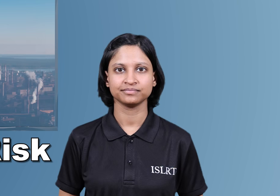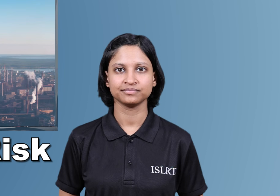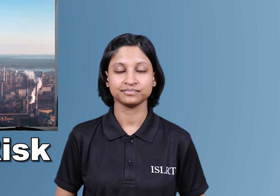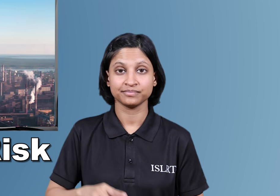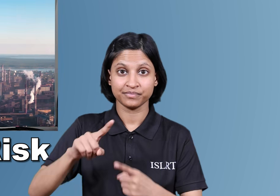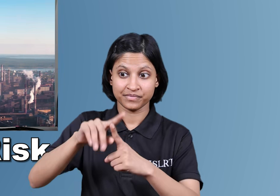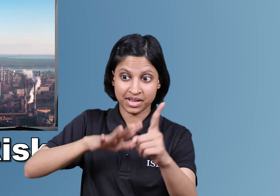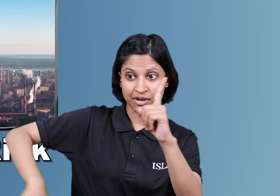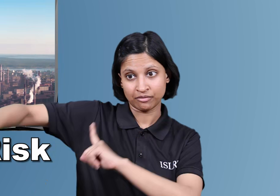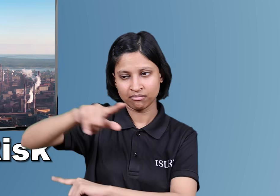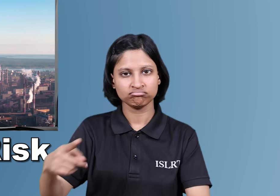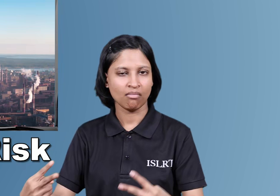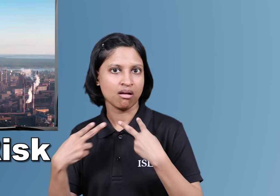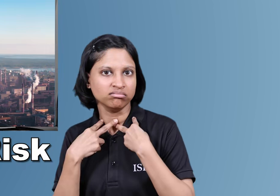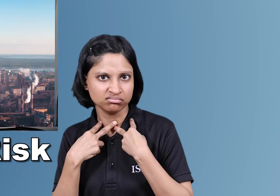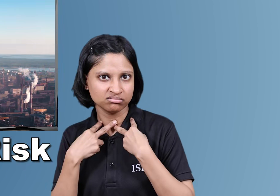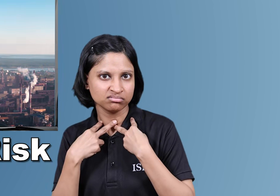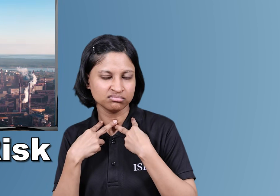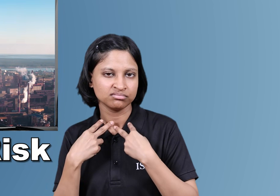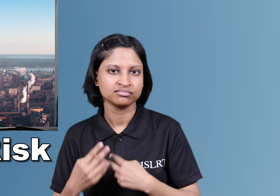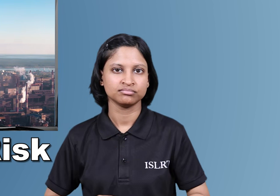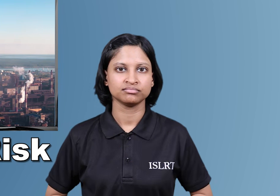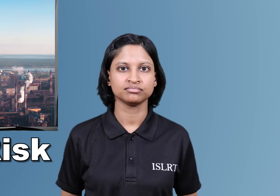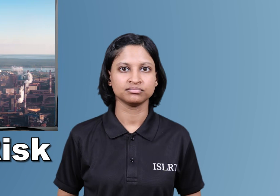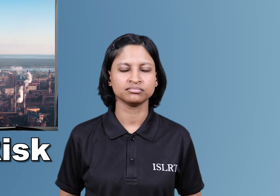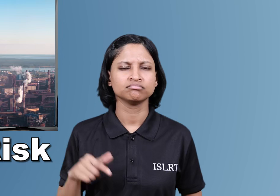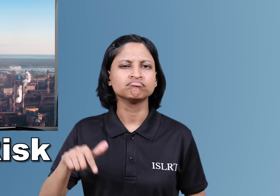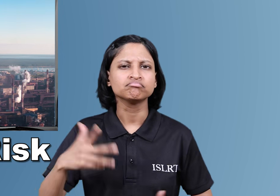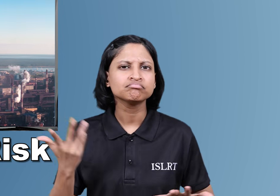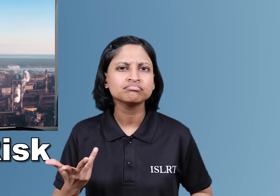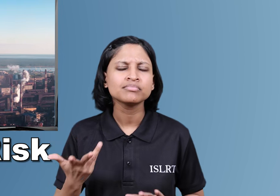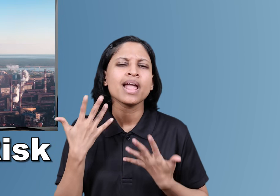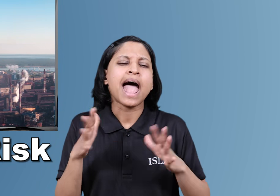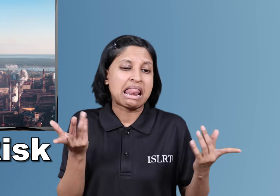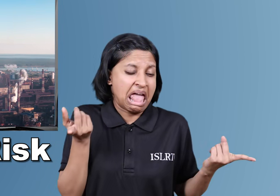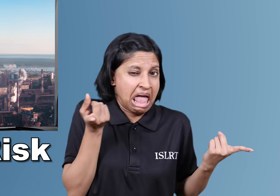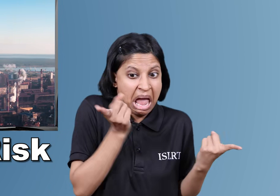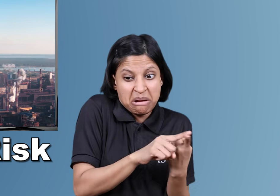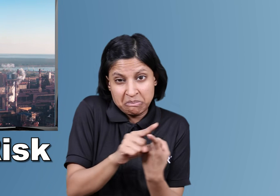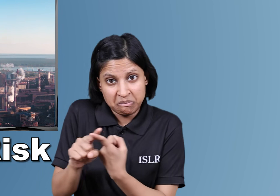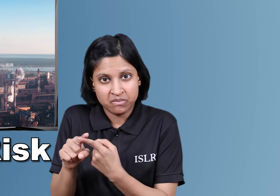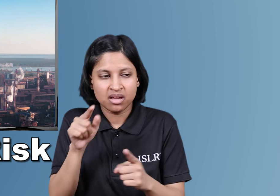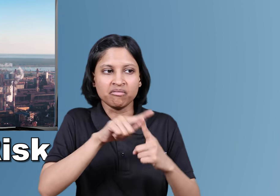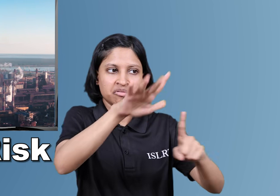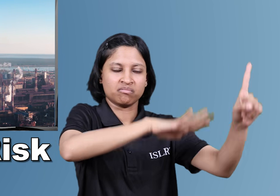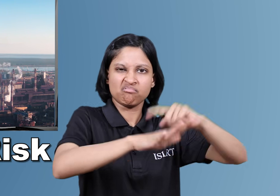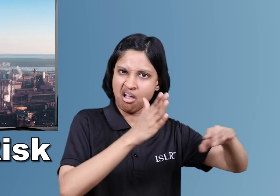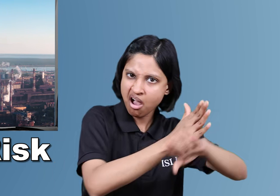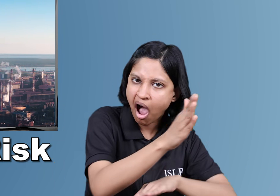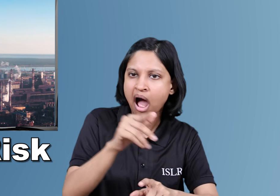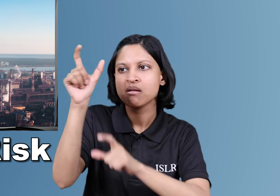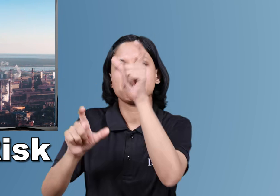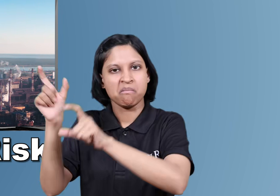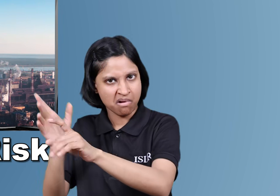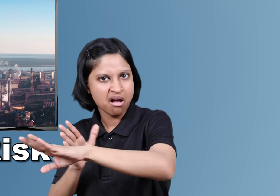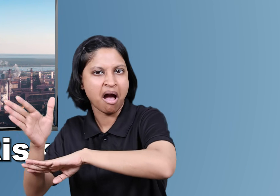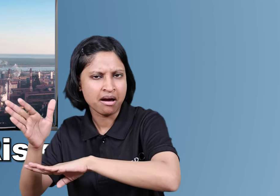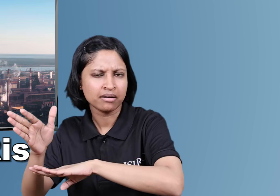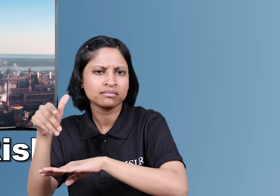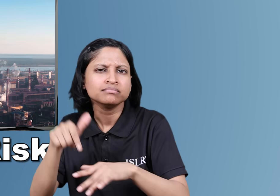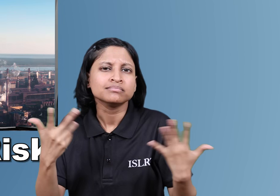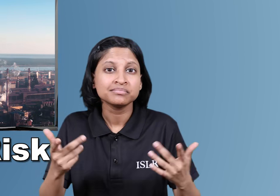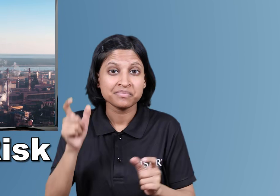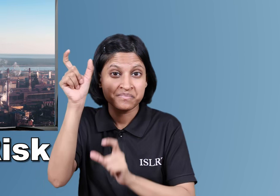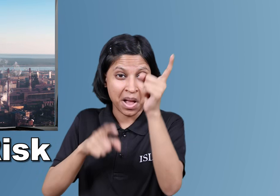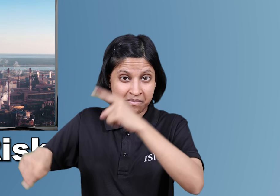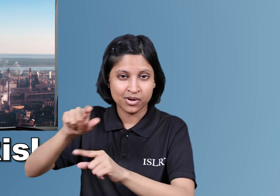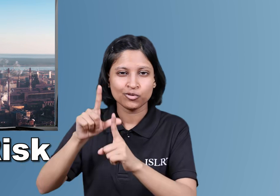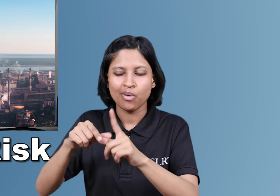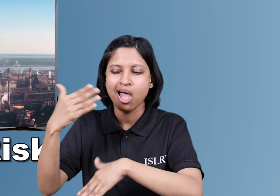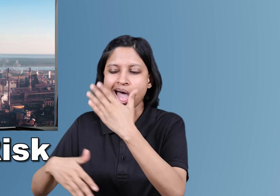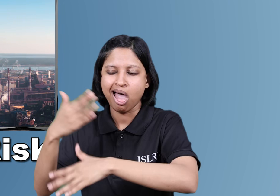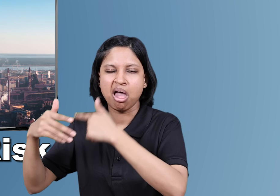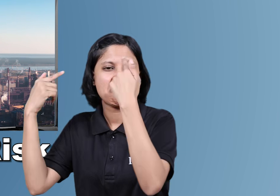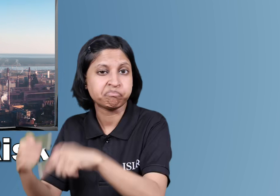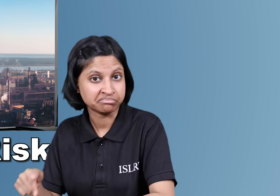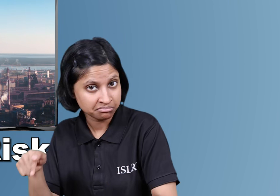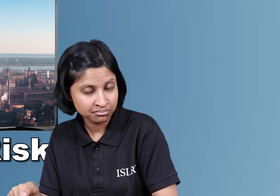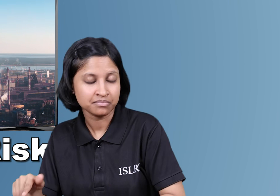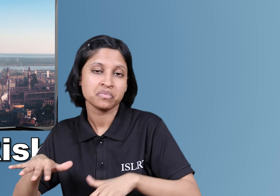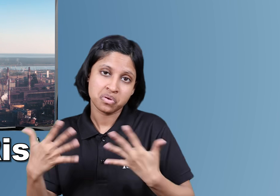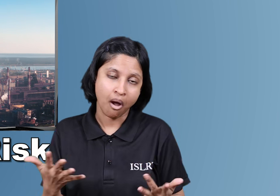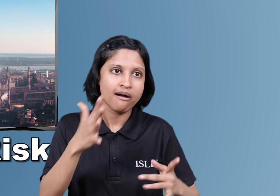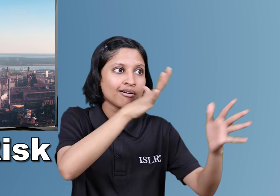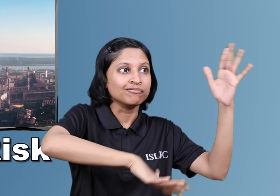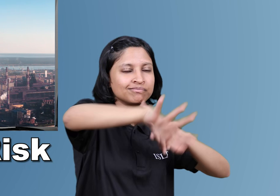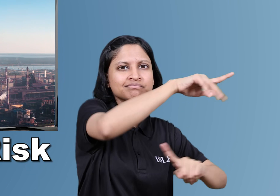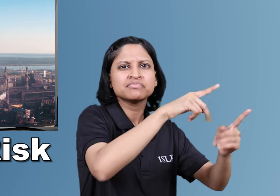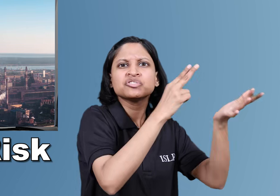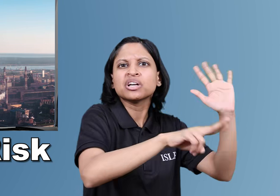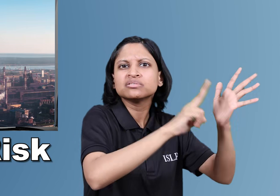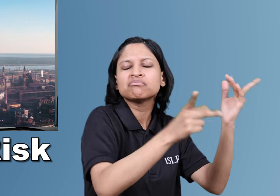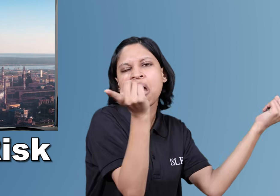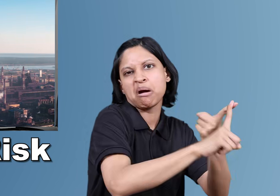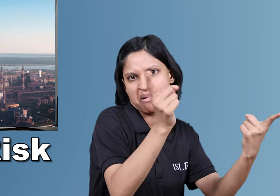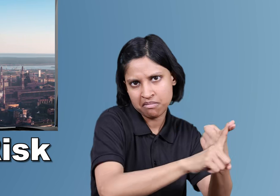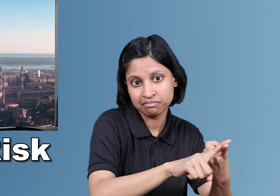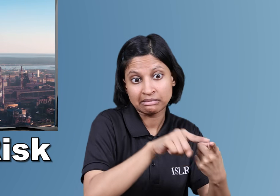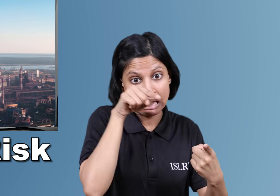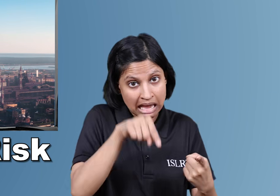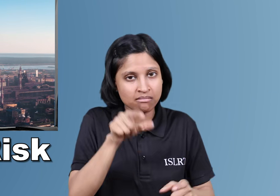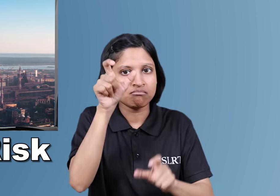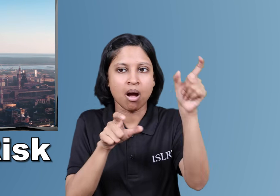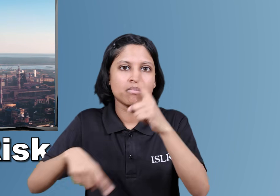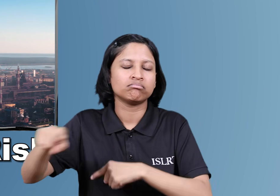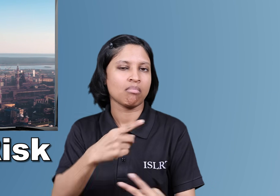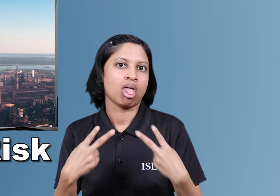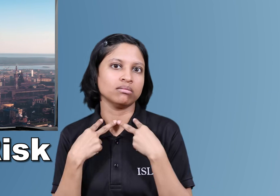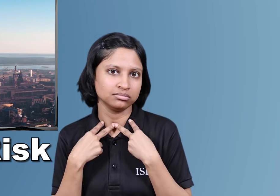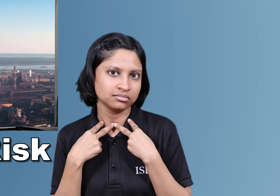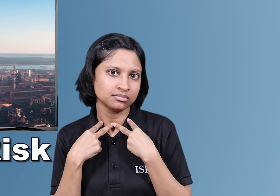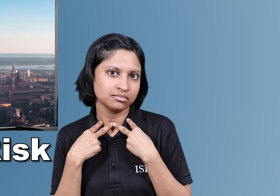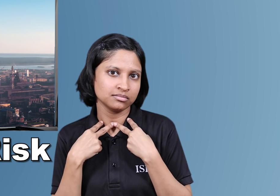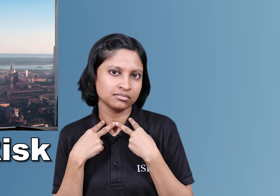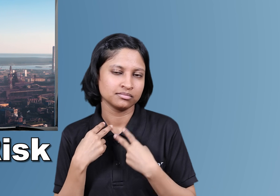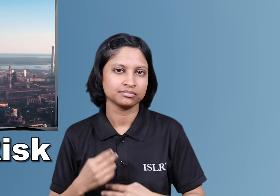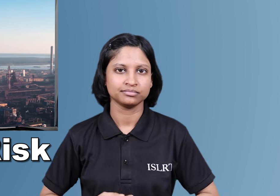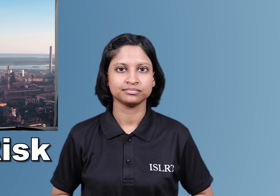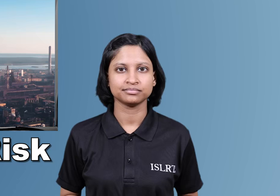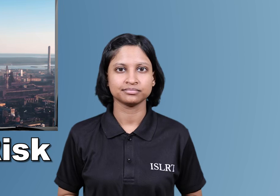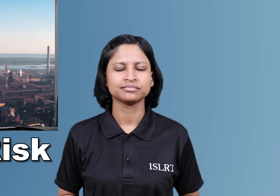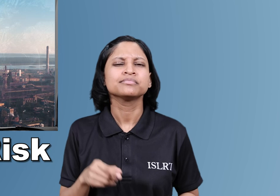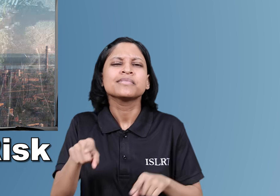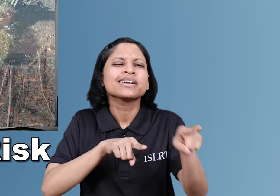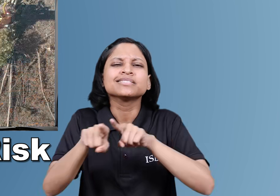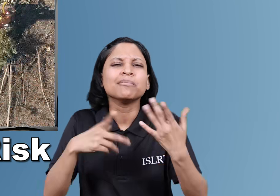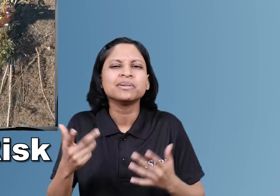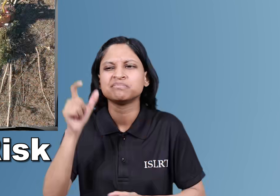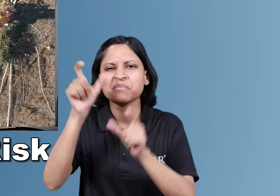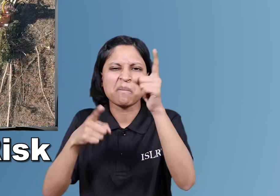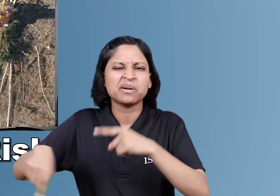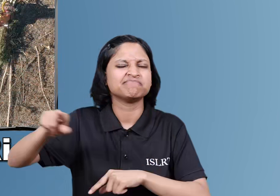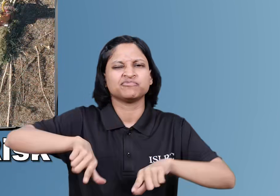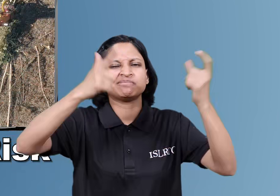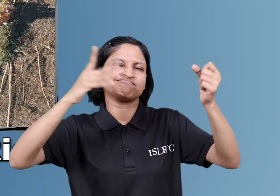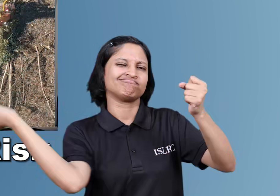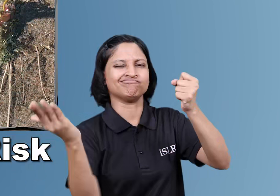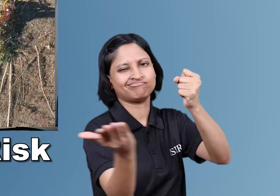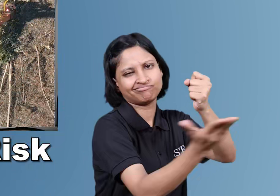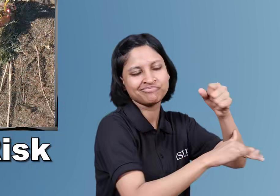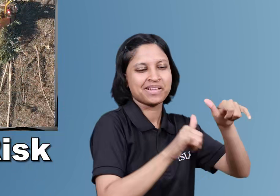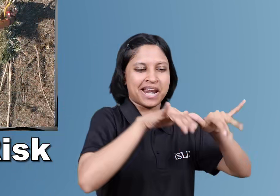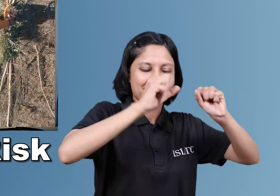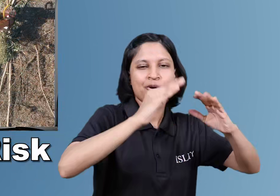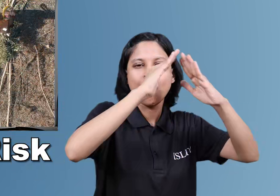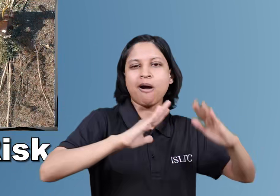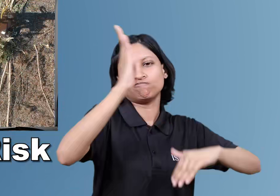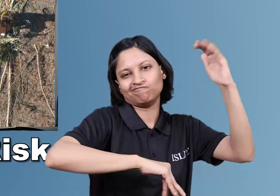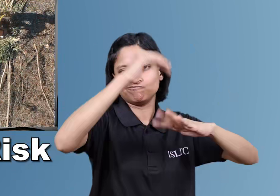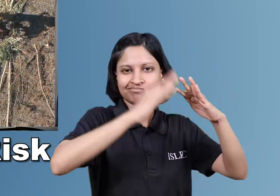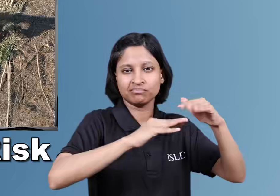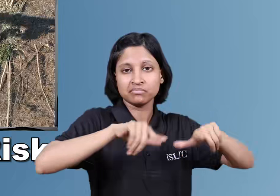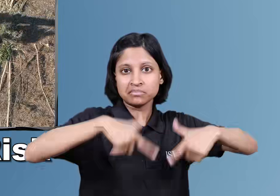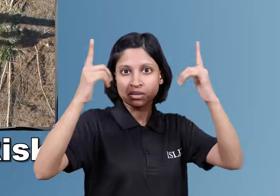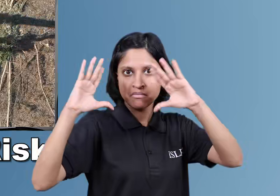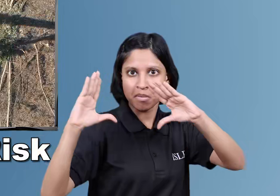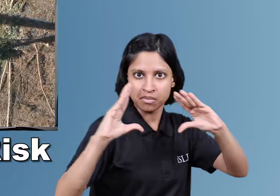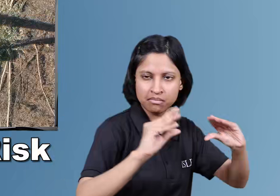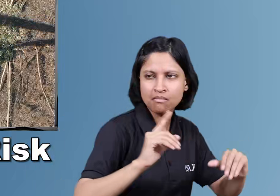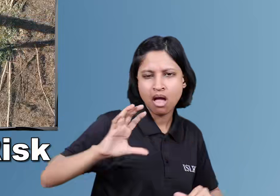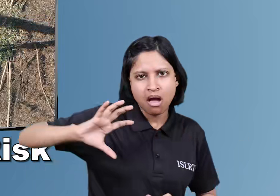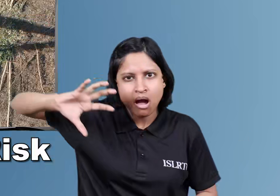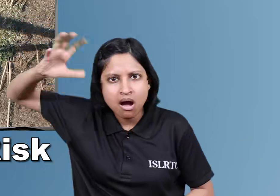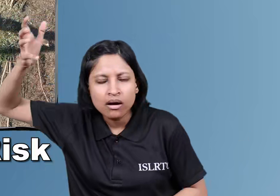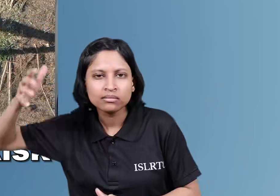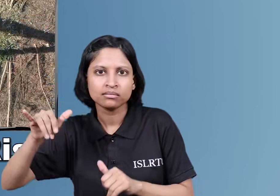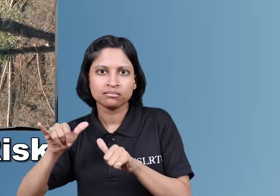Environmental risk The potential for adverse effects on the environment or human health due to certain human activities or natural conditions. for example, human activities, such as deforestation, which can lead to global warming.